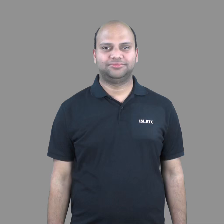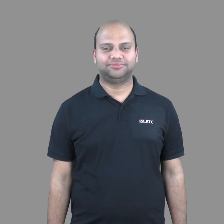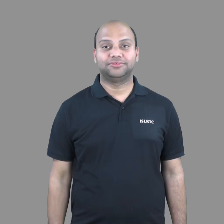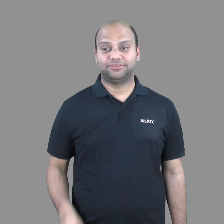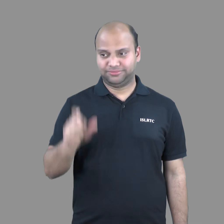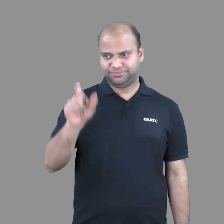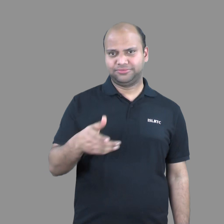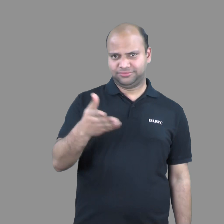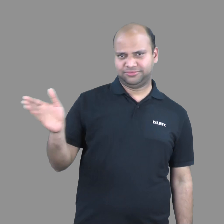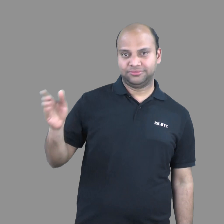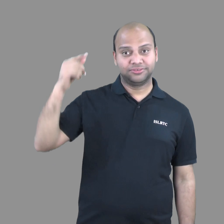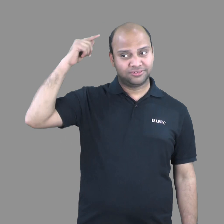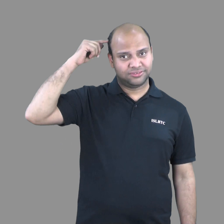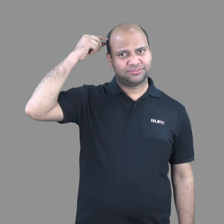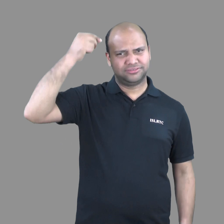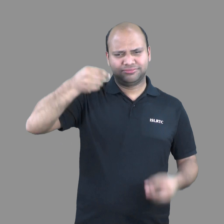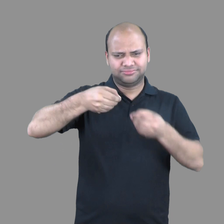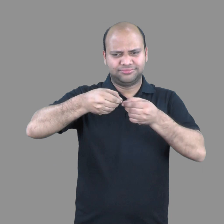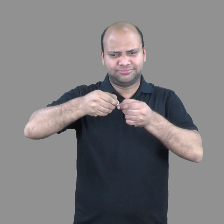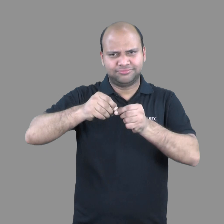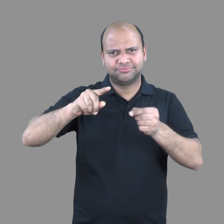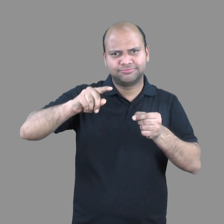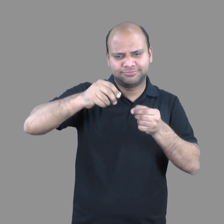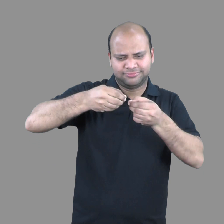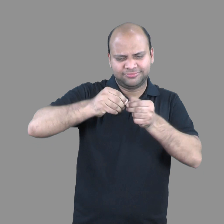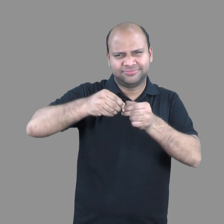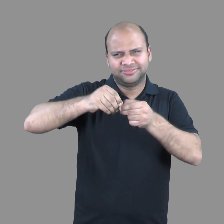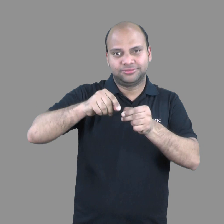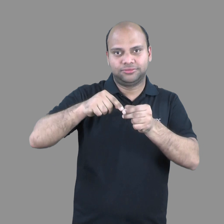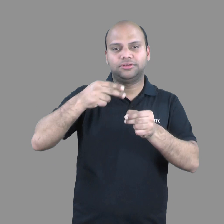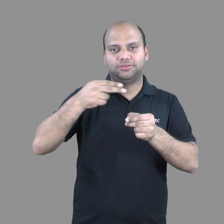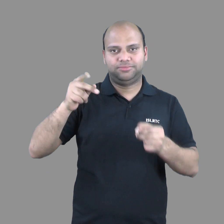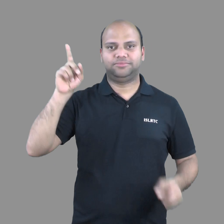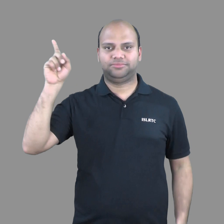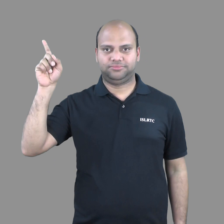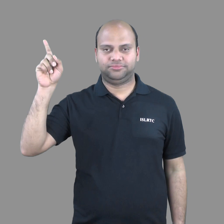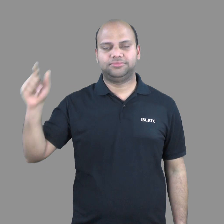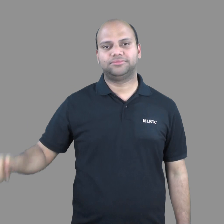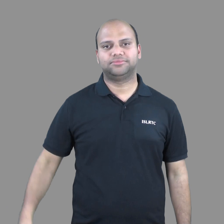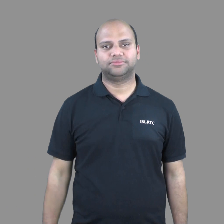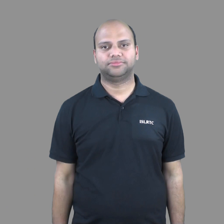Louse